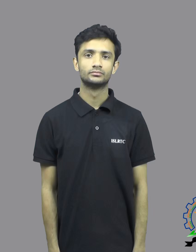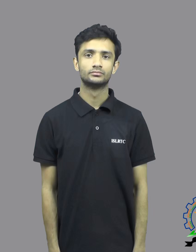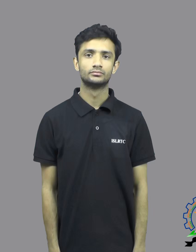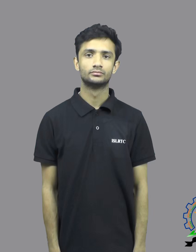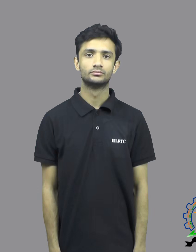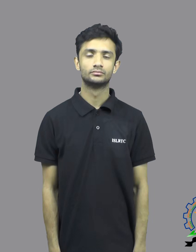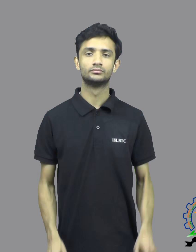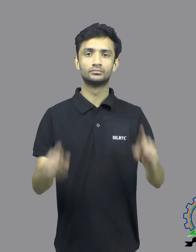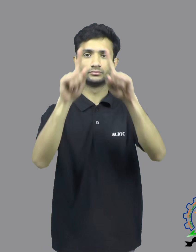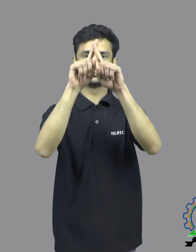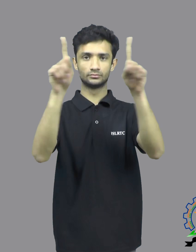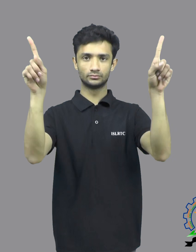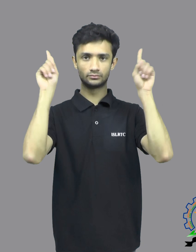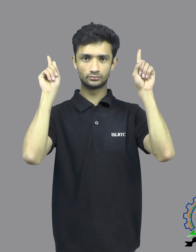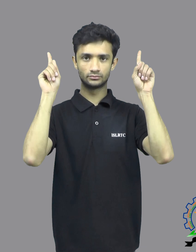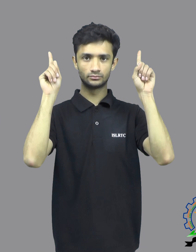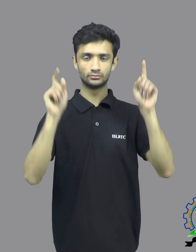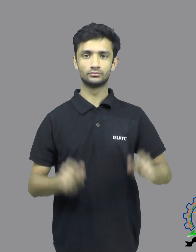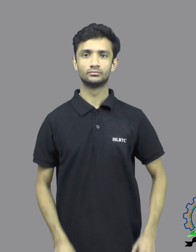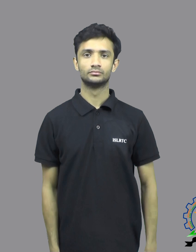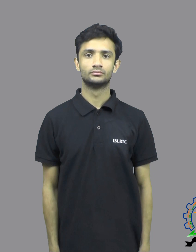Slovakia